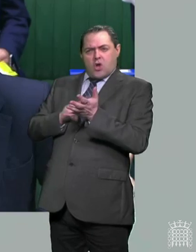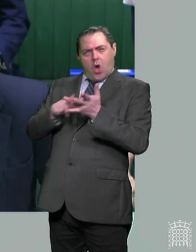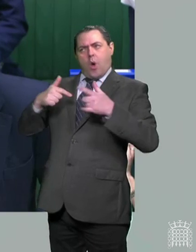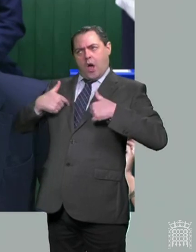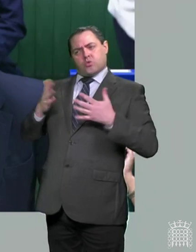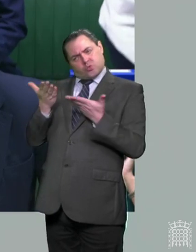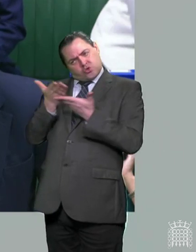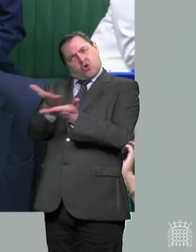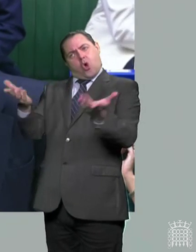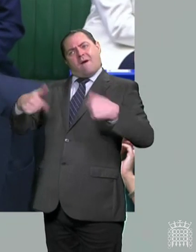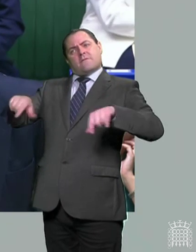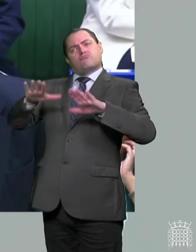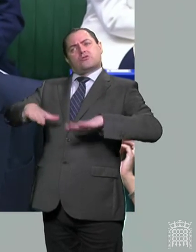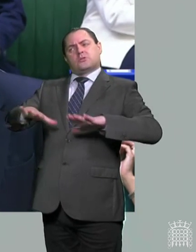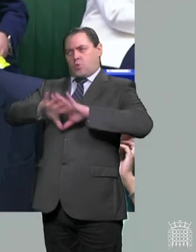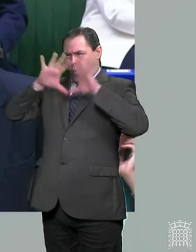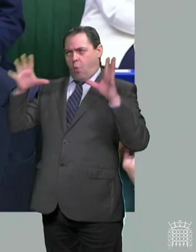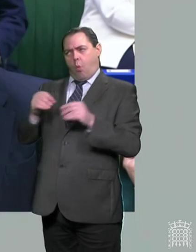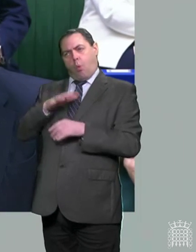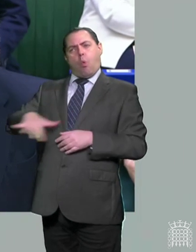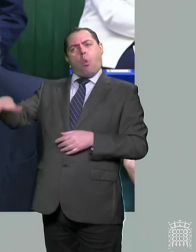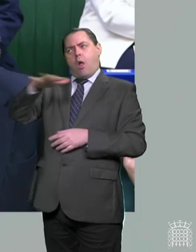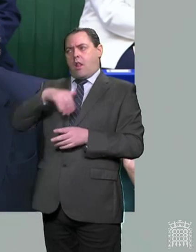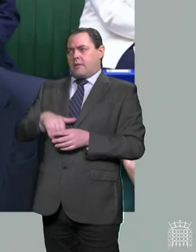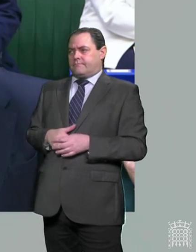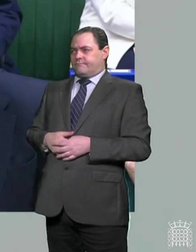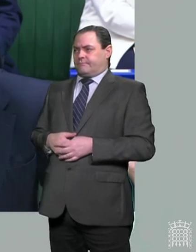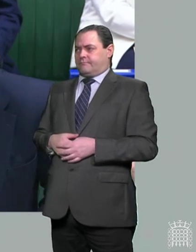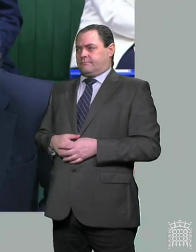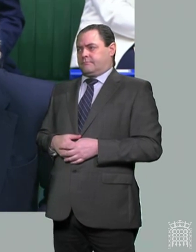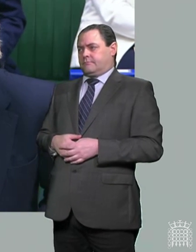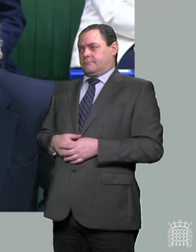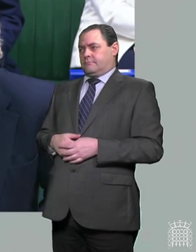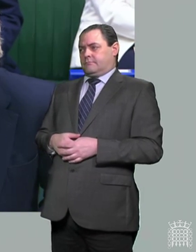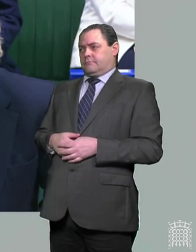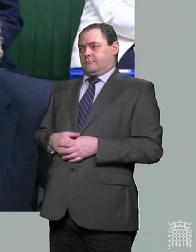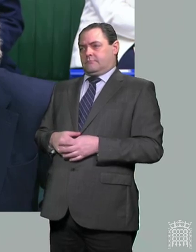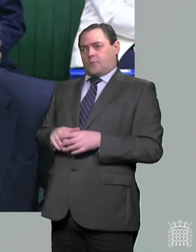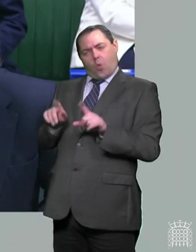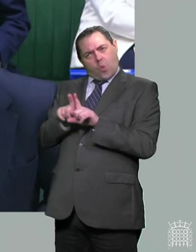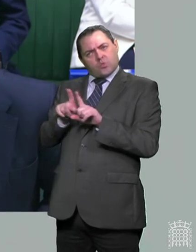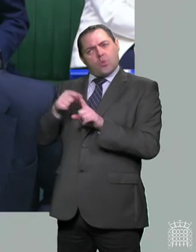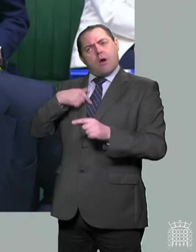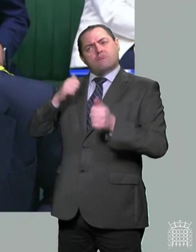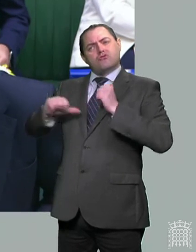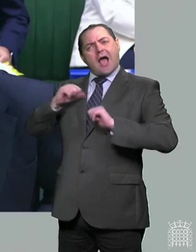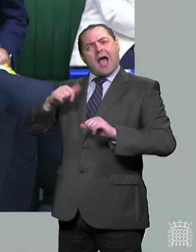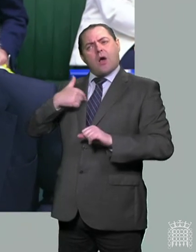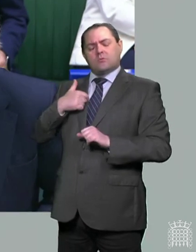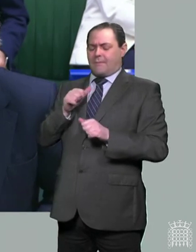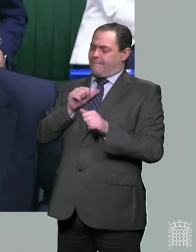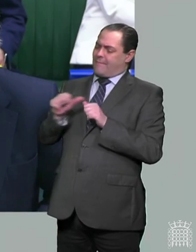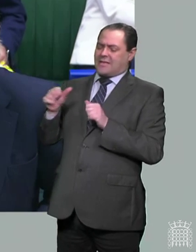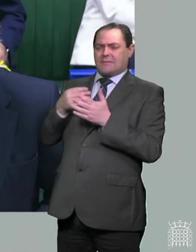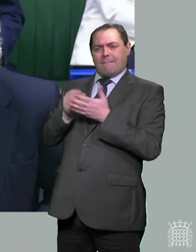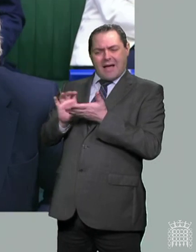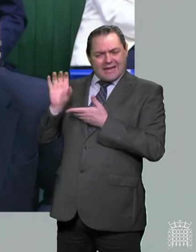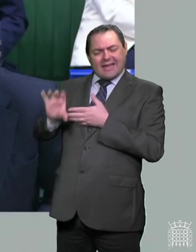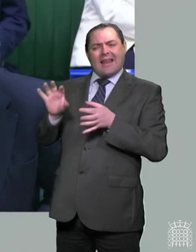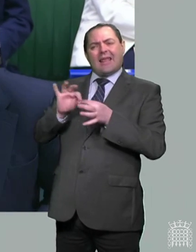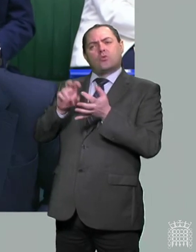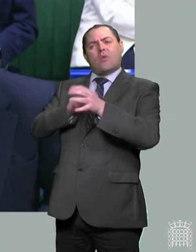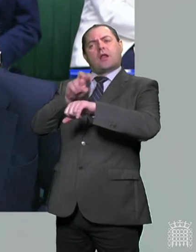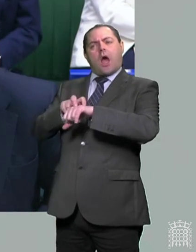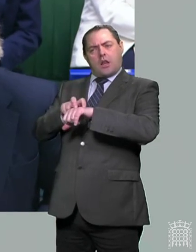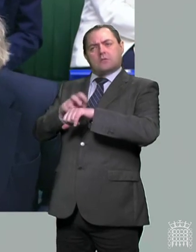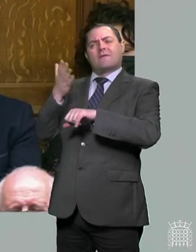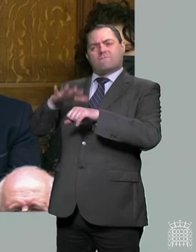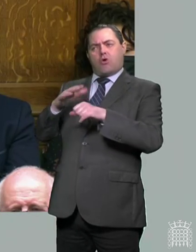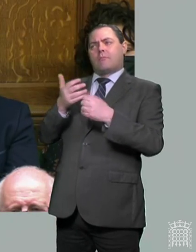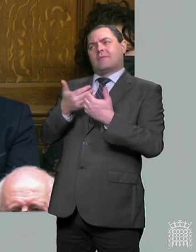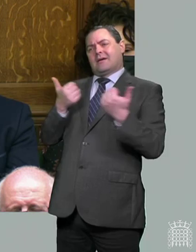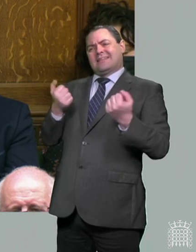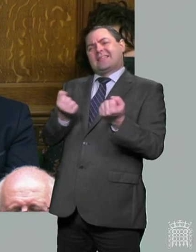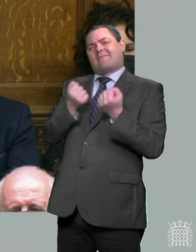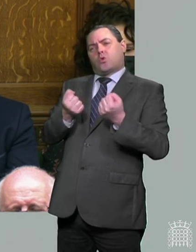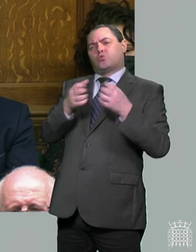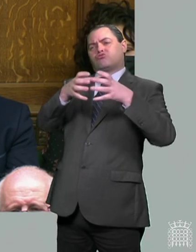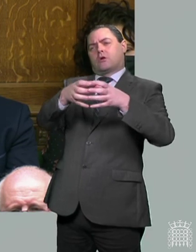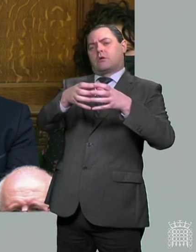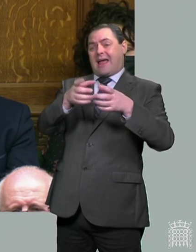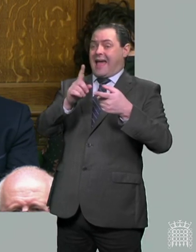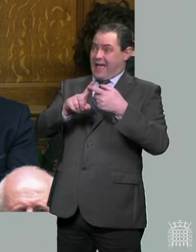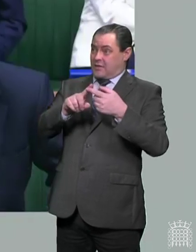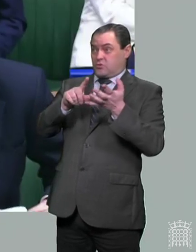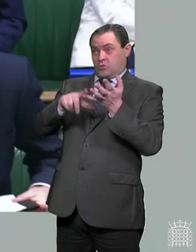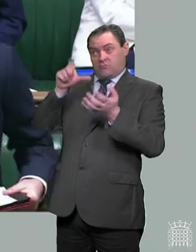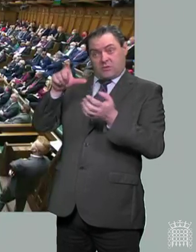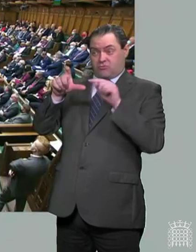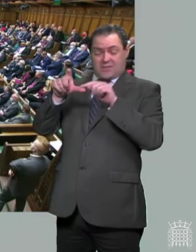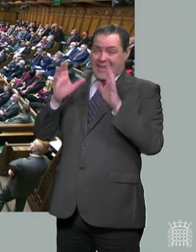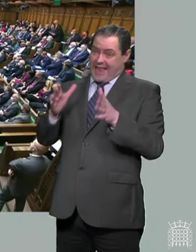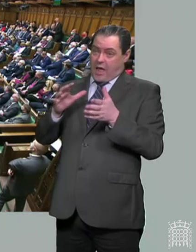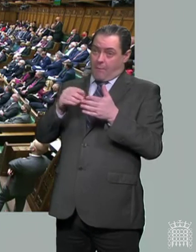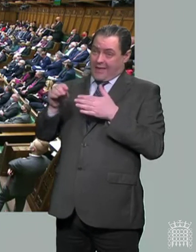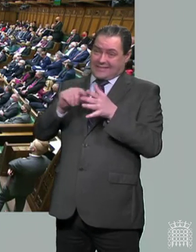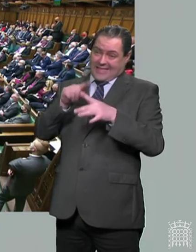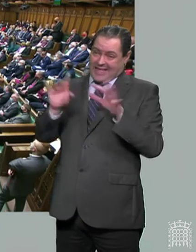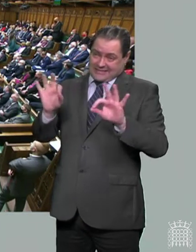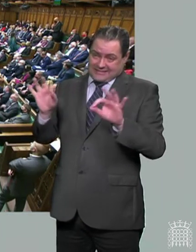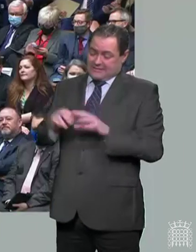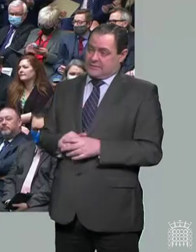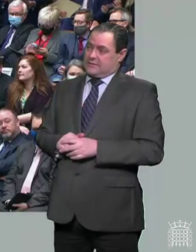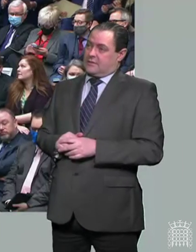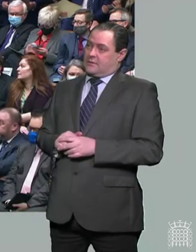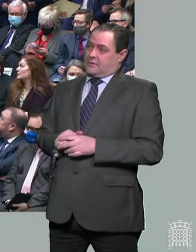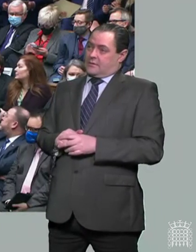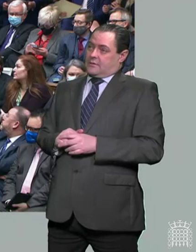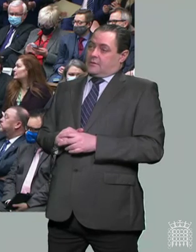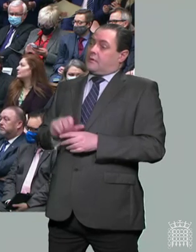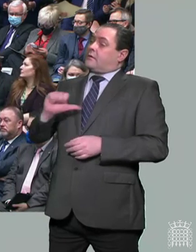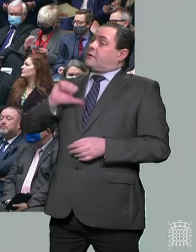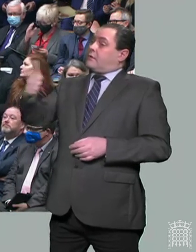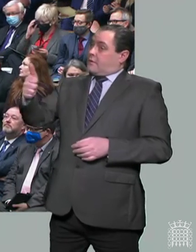and the entire United Kingdom, and I am also proud that we have had the biggest investment in Northern Ireland since devolution began and we have cut taxation on universal credit.